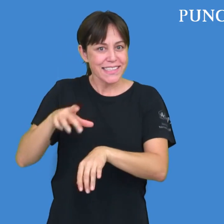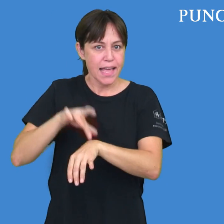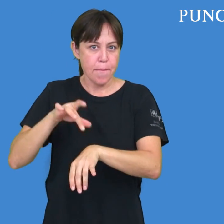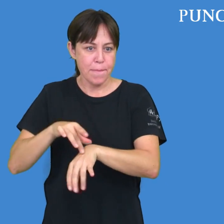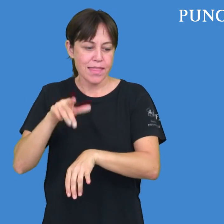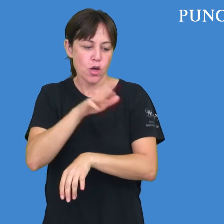enfermo